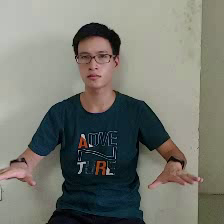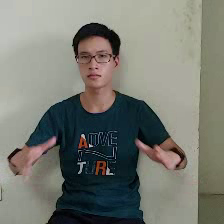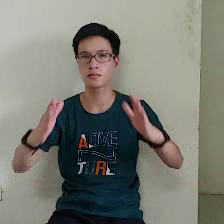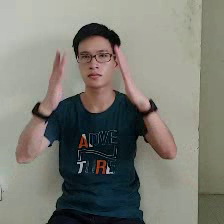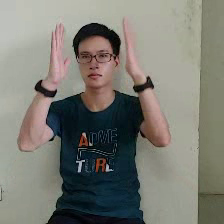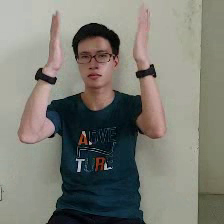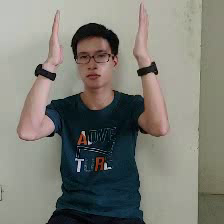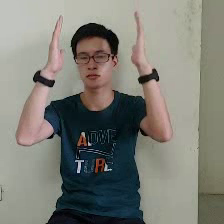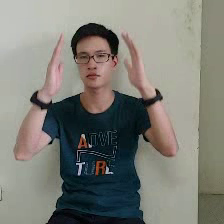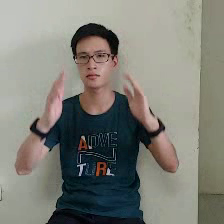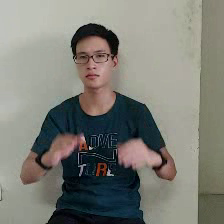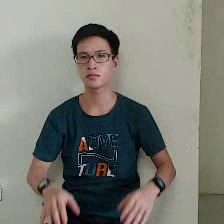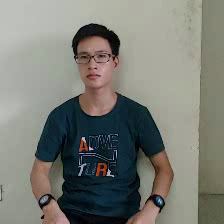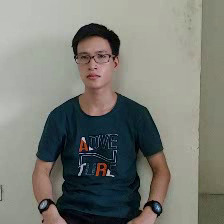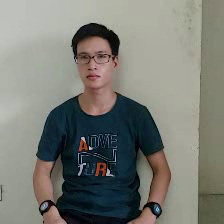Chạy